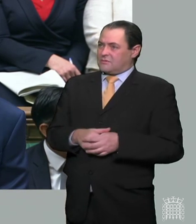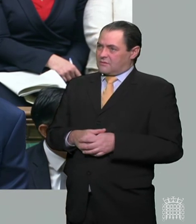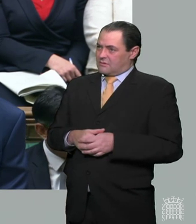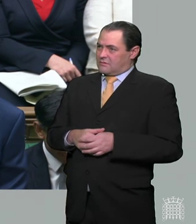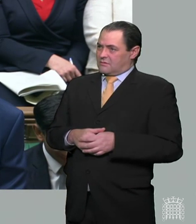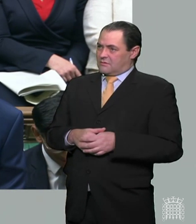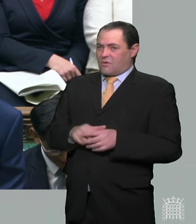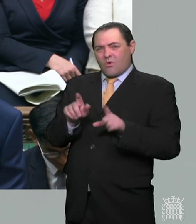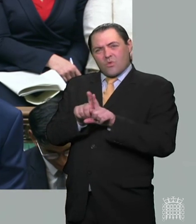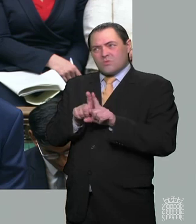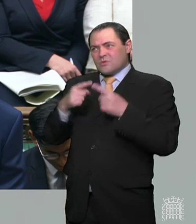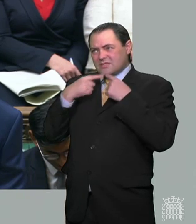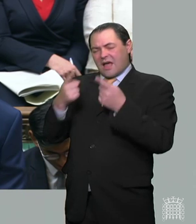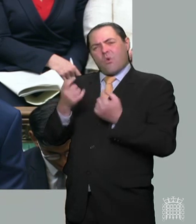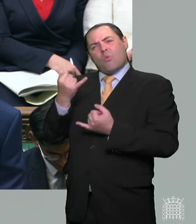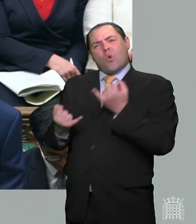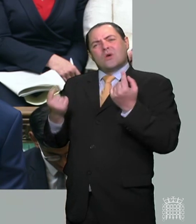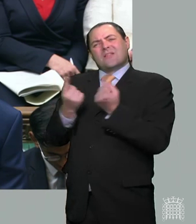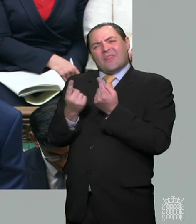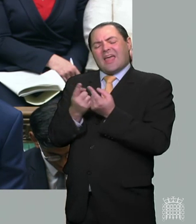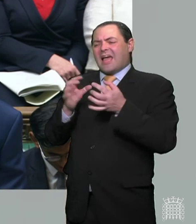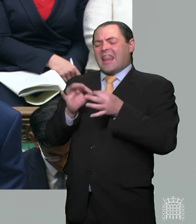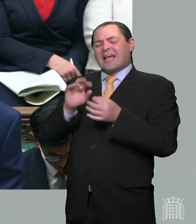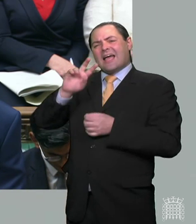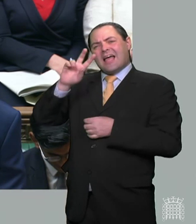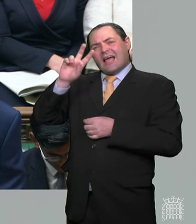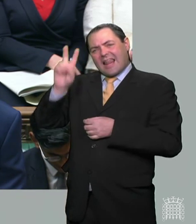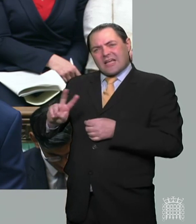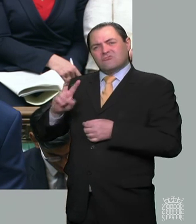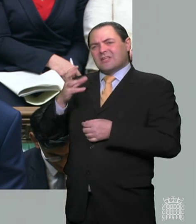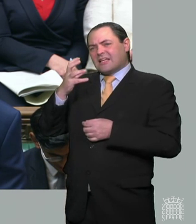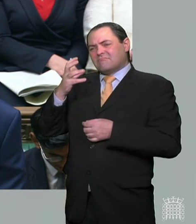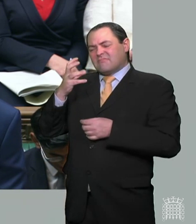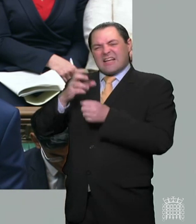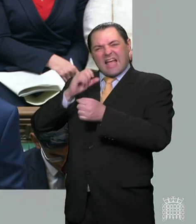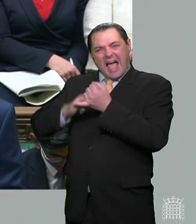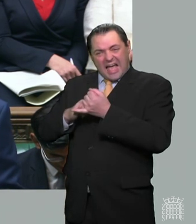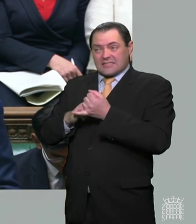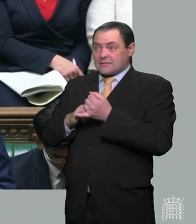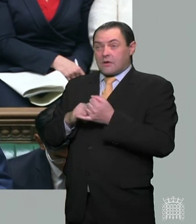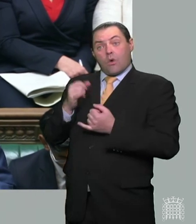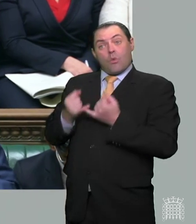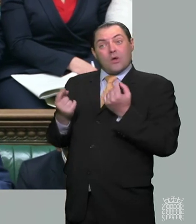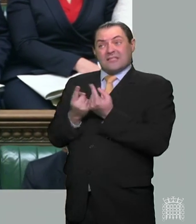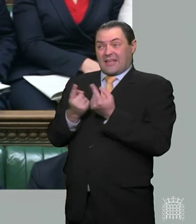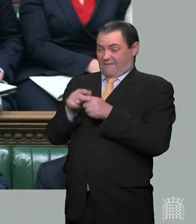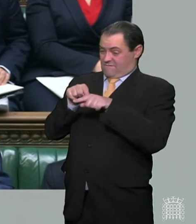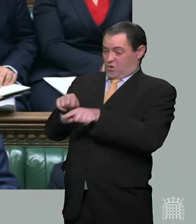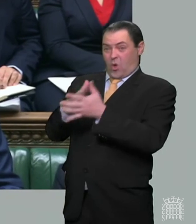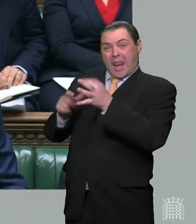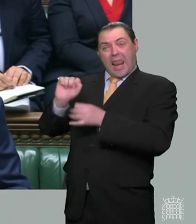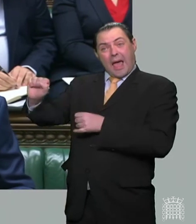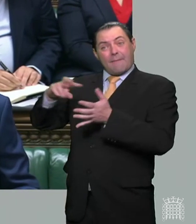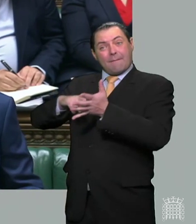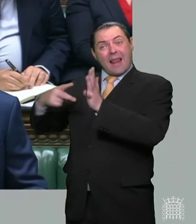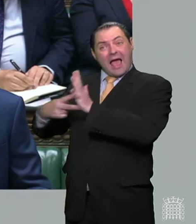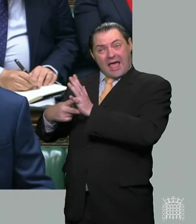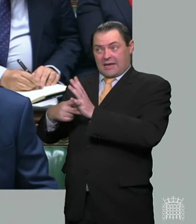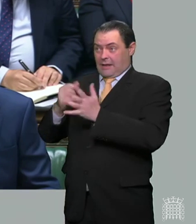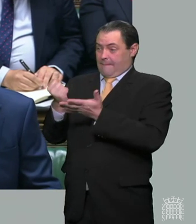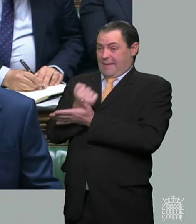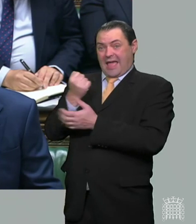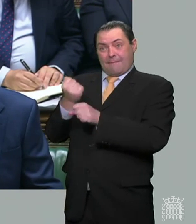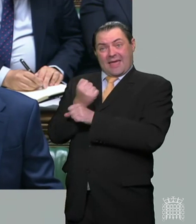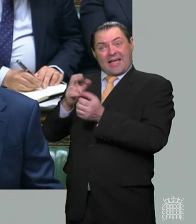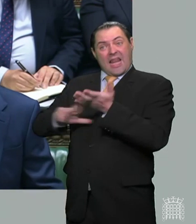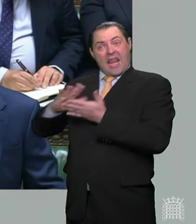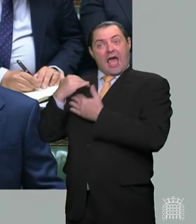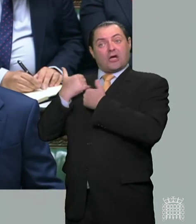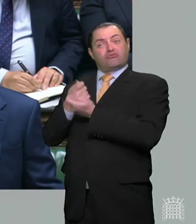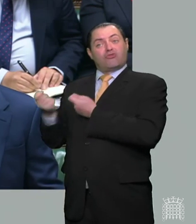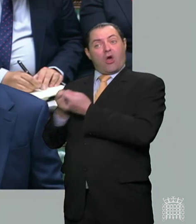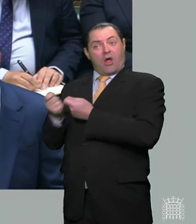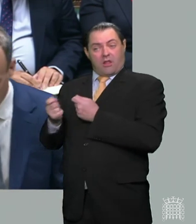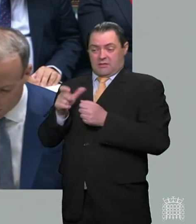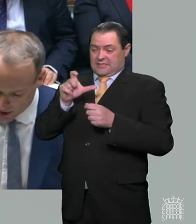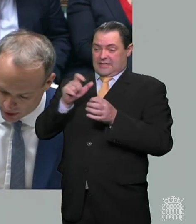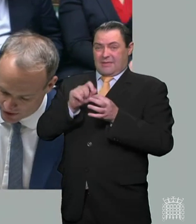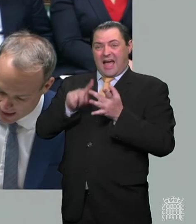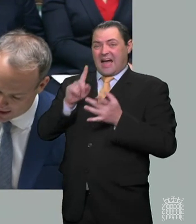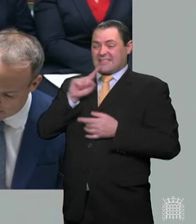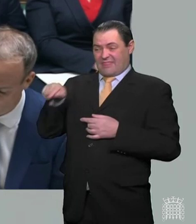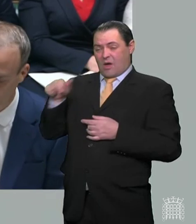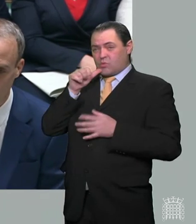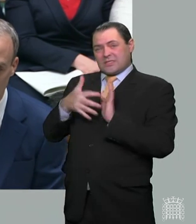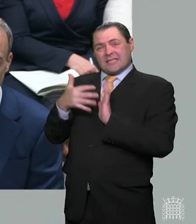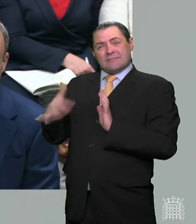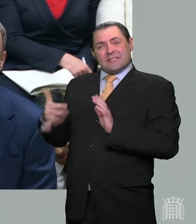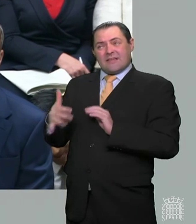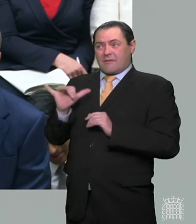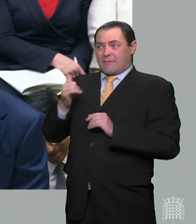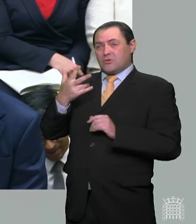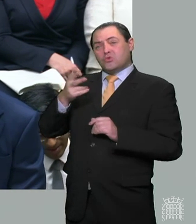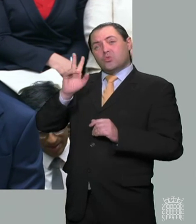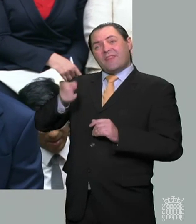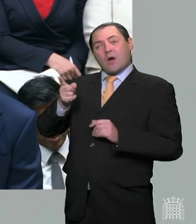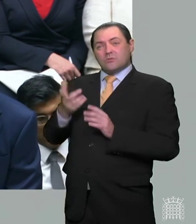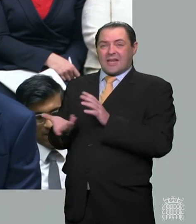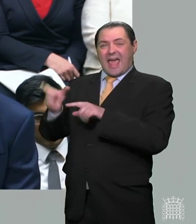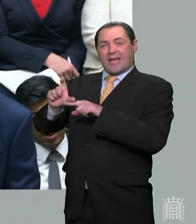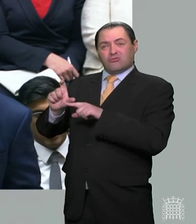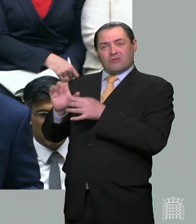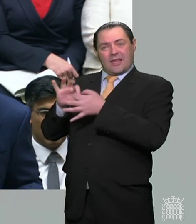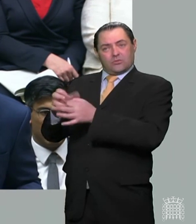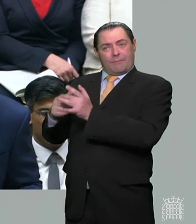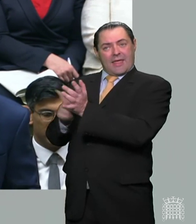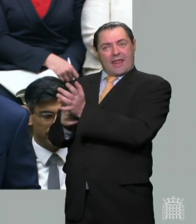The most disastrous thing for the energy bills of hard-working people across the country would be to follow Labour’s plan to nationalise the energy companies, which the CBI says would cost as much as £2,000 in bills.